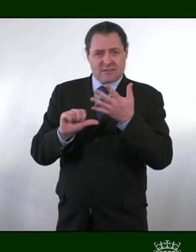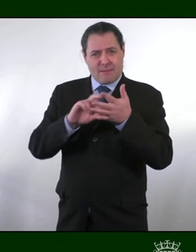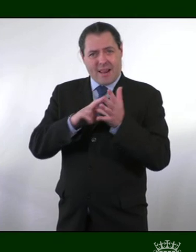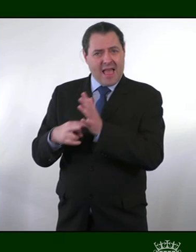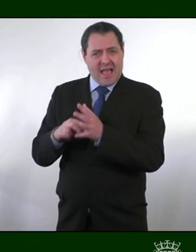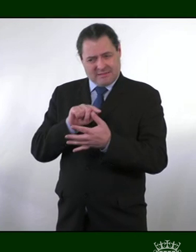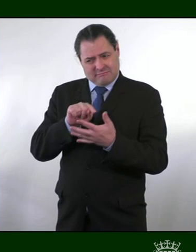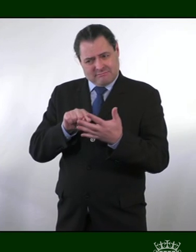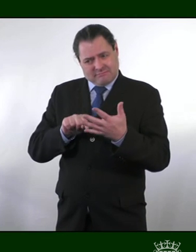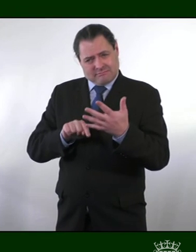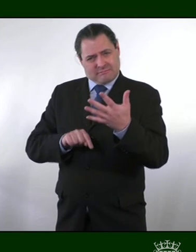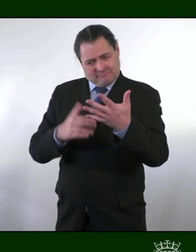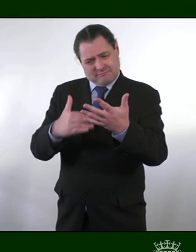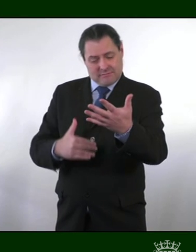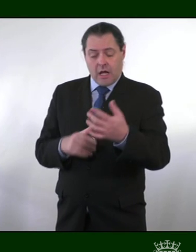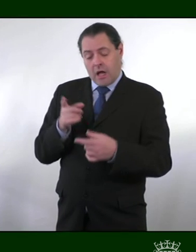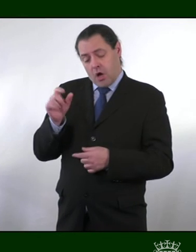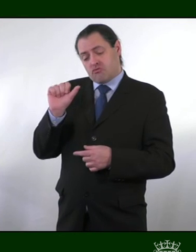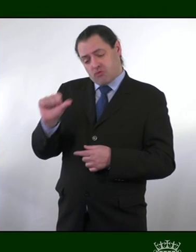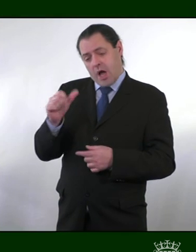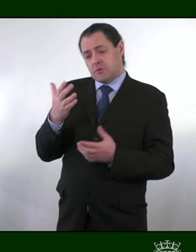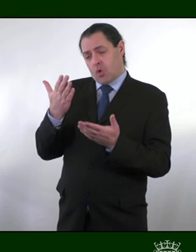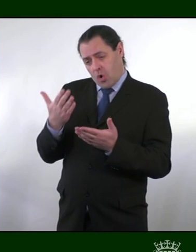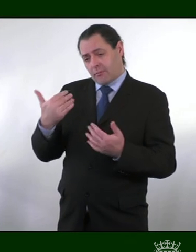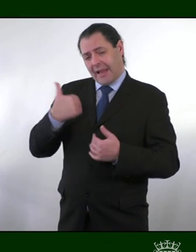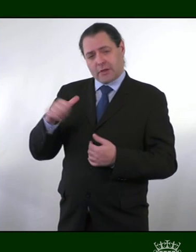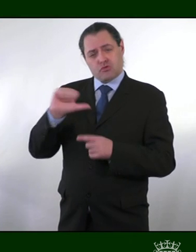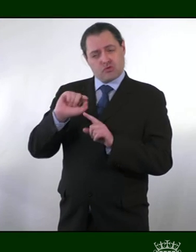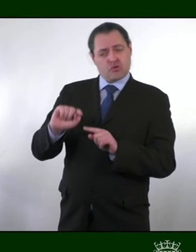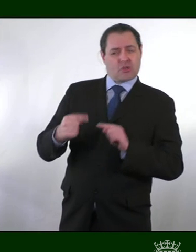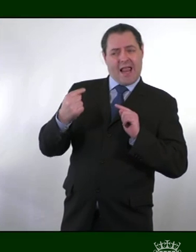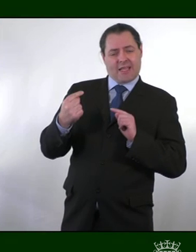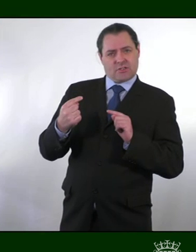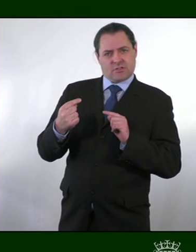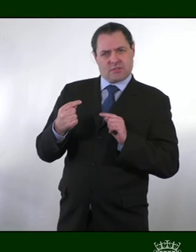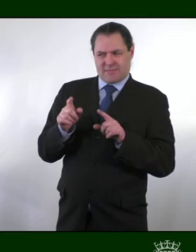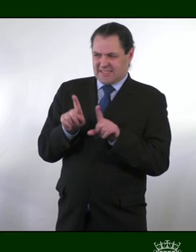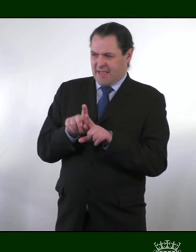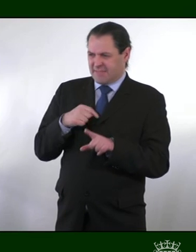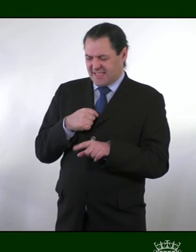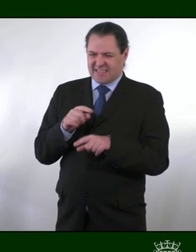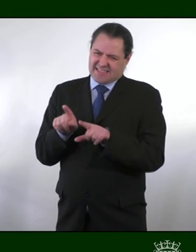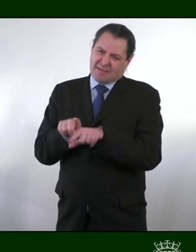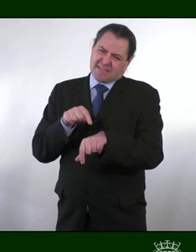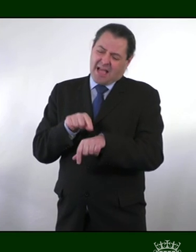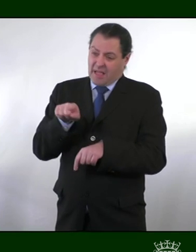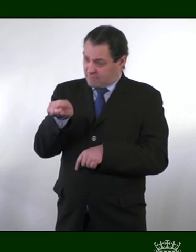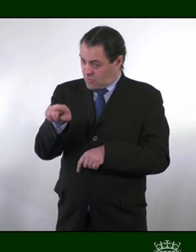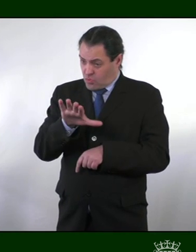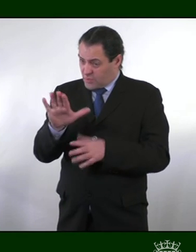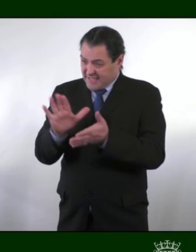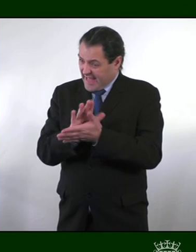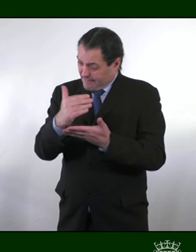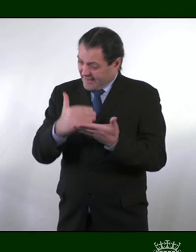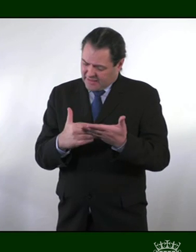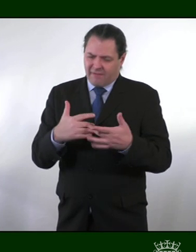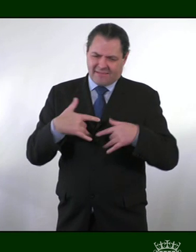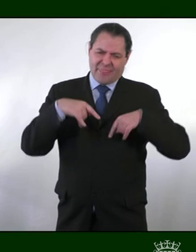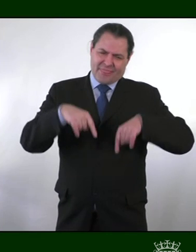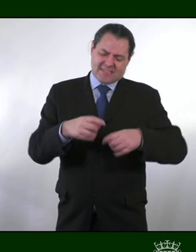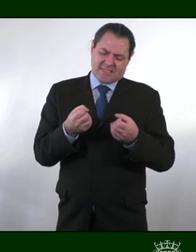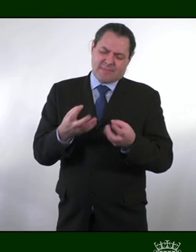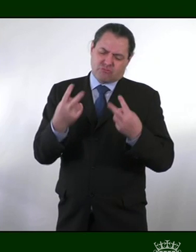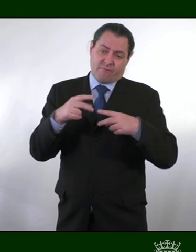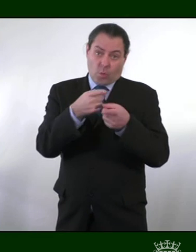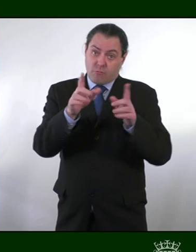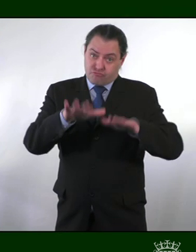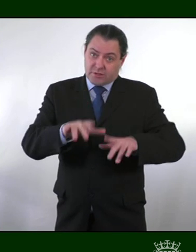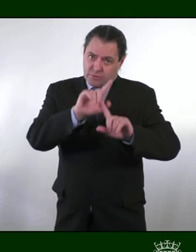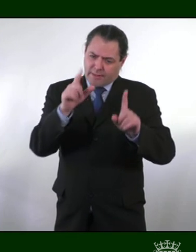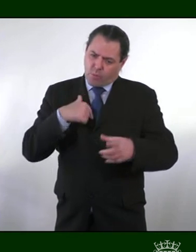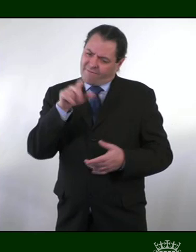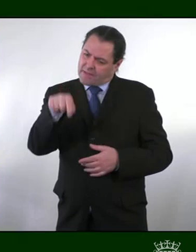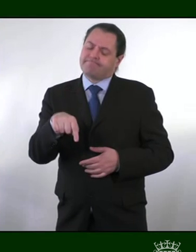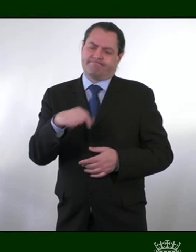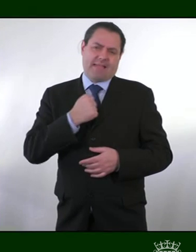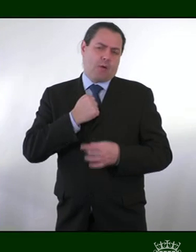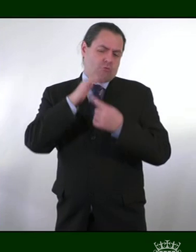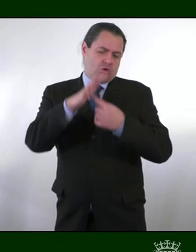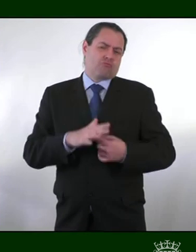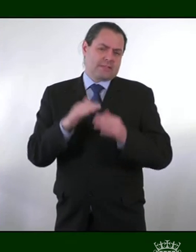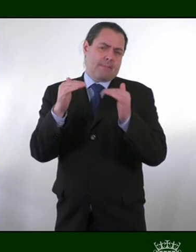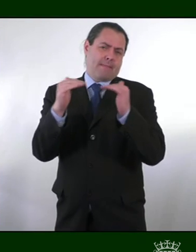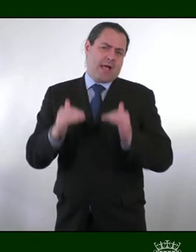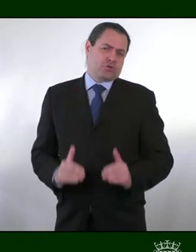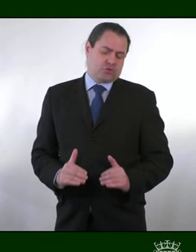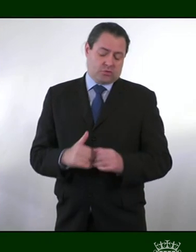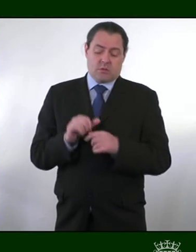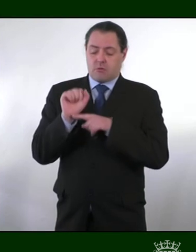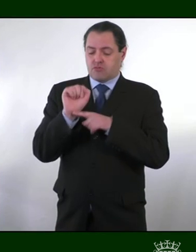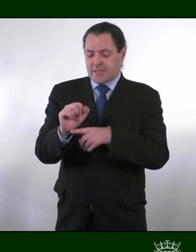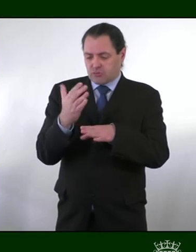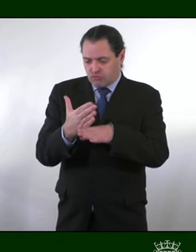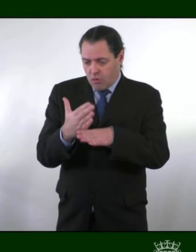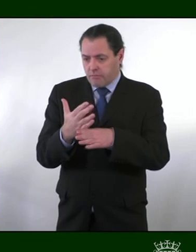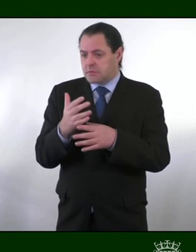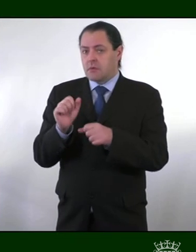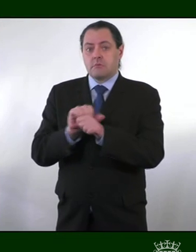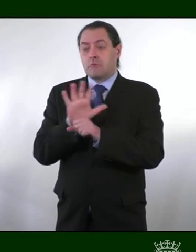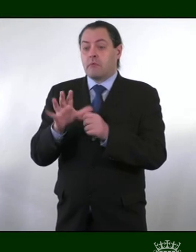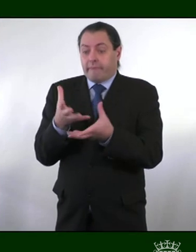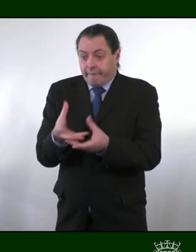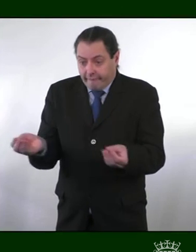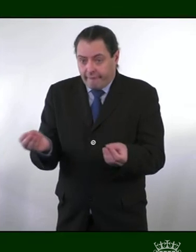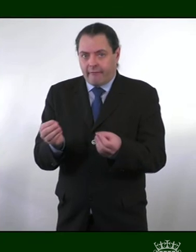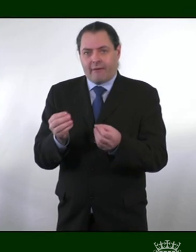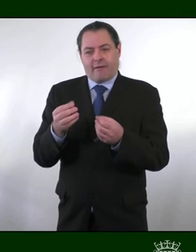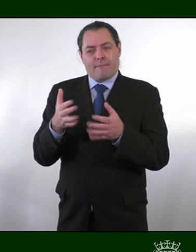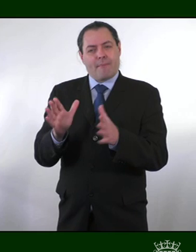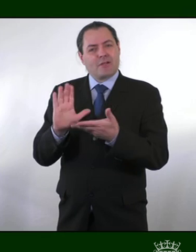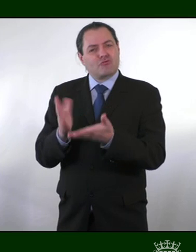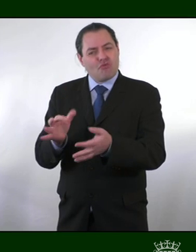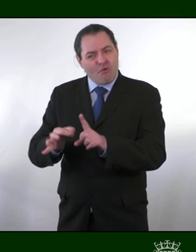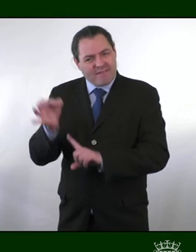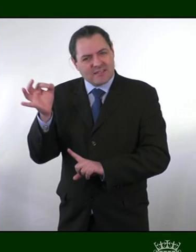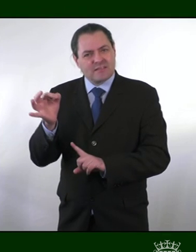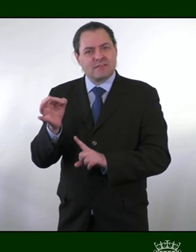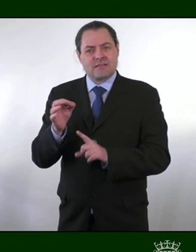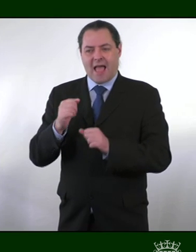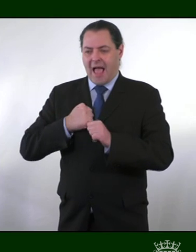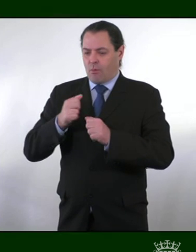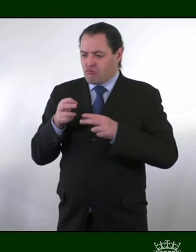It is right that the hon. Lady should provide challenge, but I think, even if she does not, that the British people will judge this spending review as a reflection of their priorities: protecting jobs, defeating coronavirus, strengthening our public services and upgrading our infrastructure.